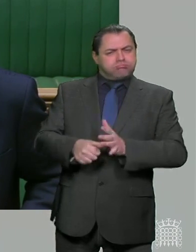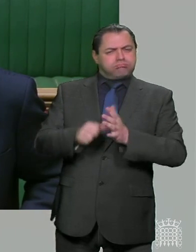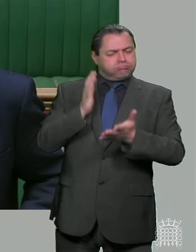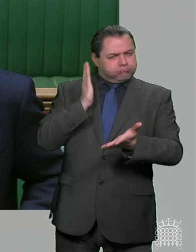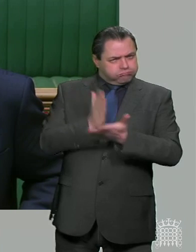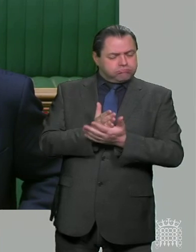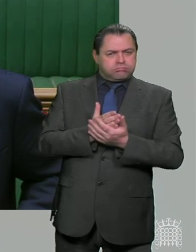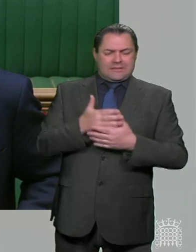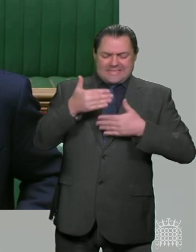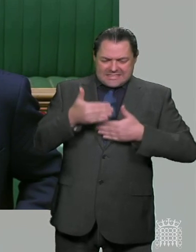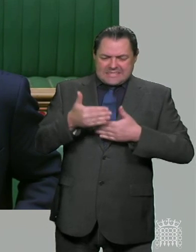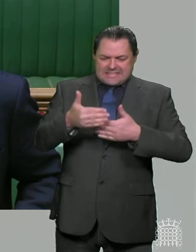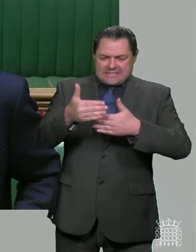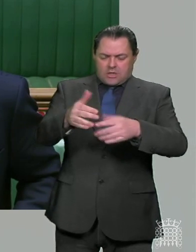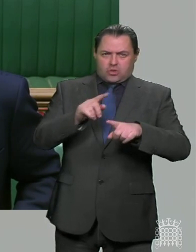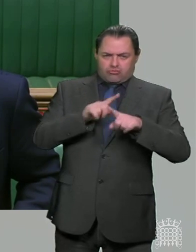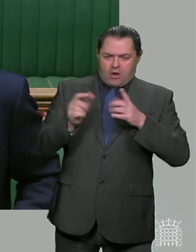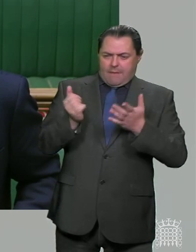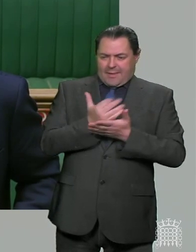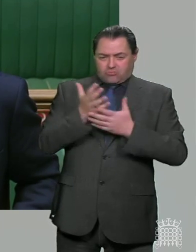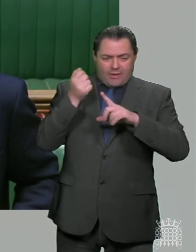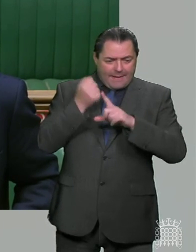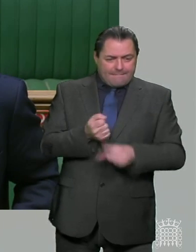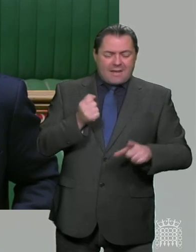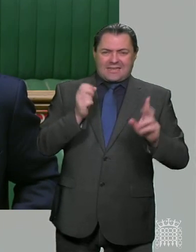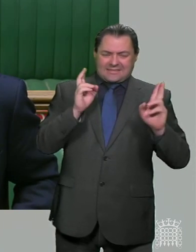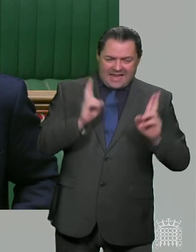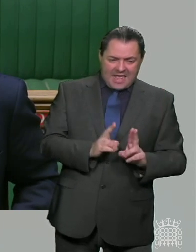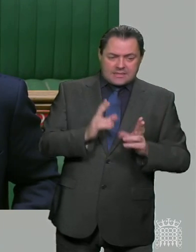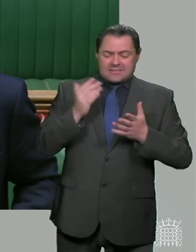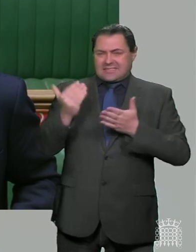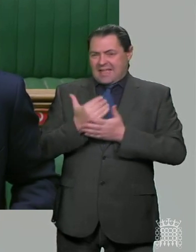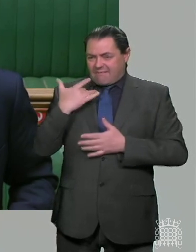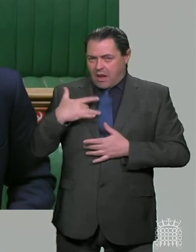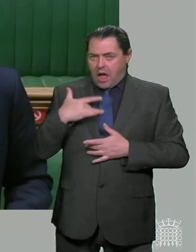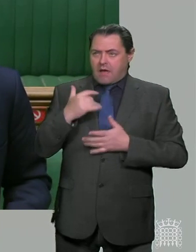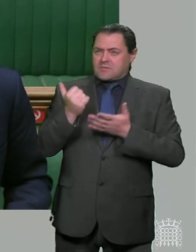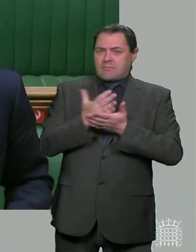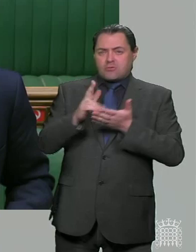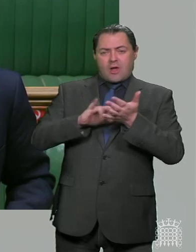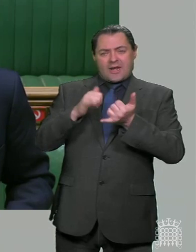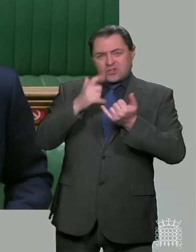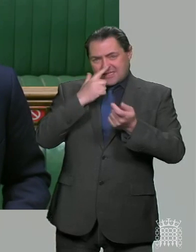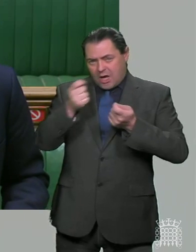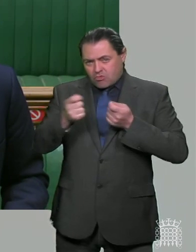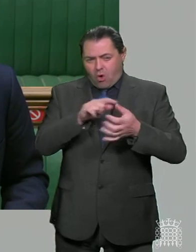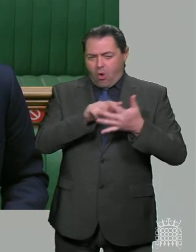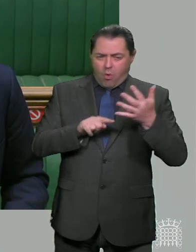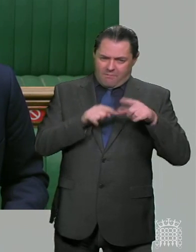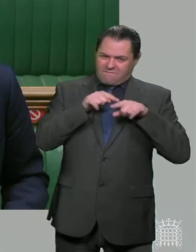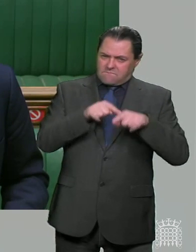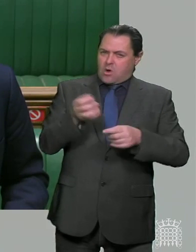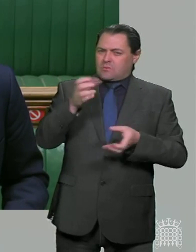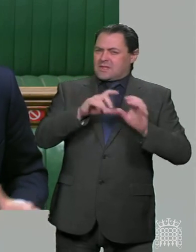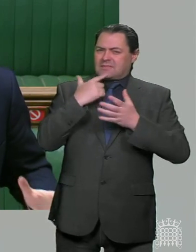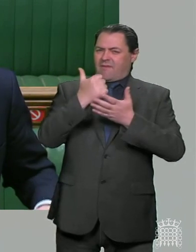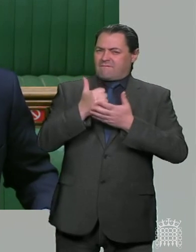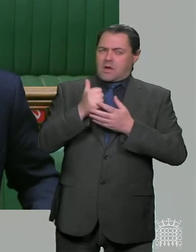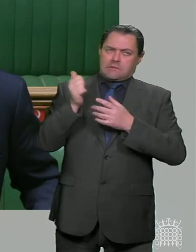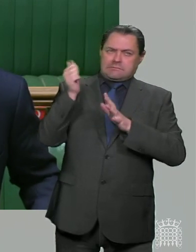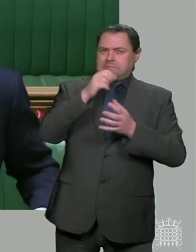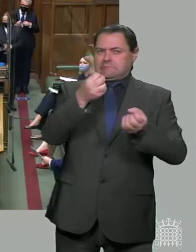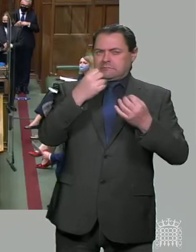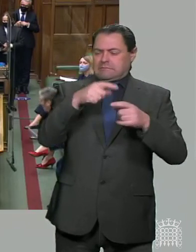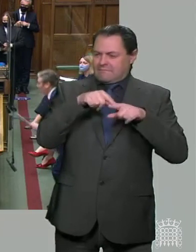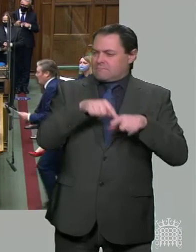We have at every stage tried to minimise loss of life—to save lives and to protect the NHS—and we have followed the best scientific advice that we can.